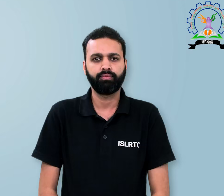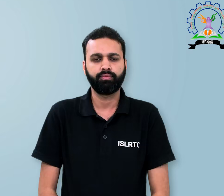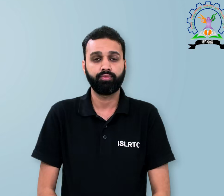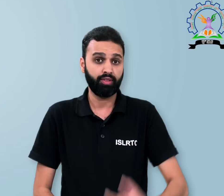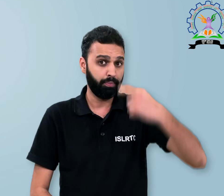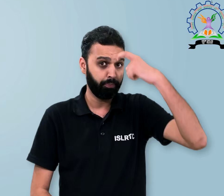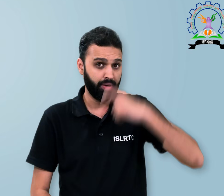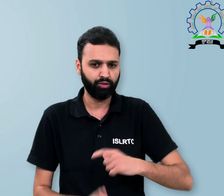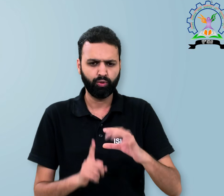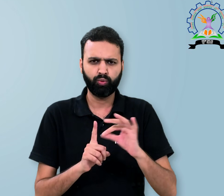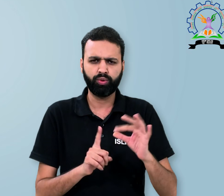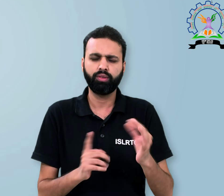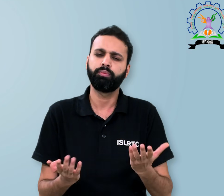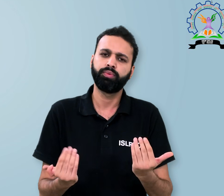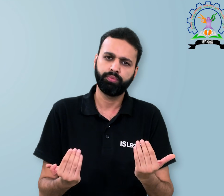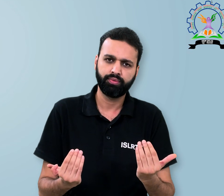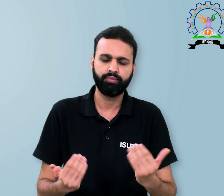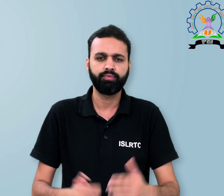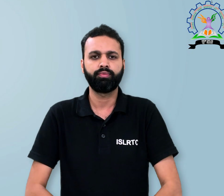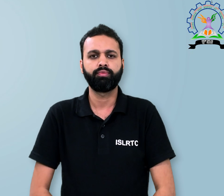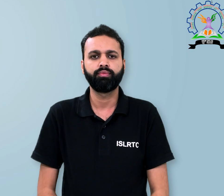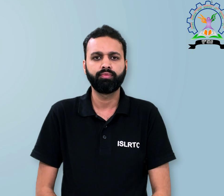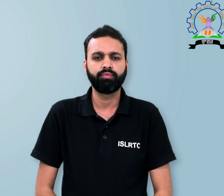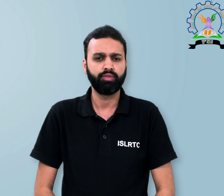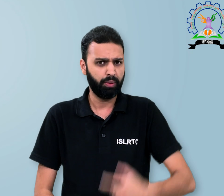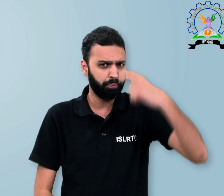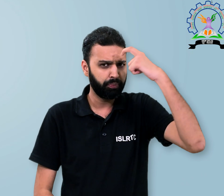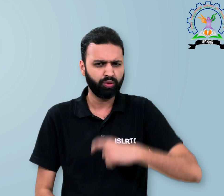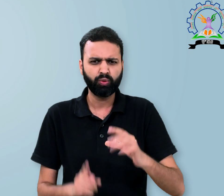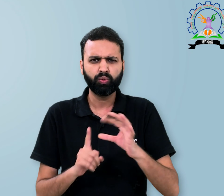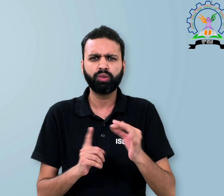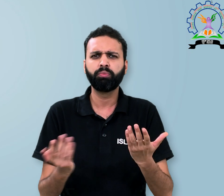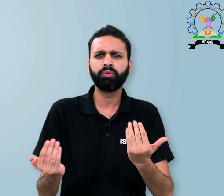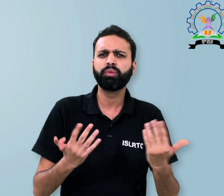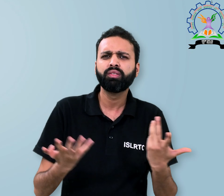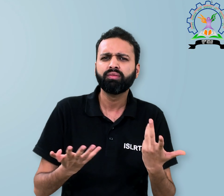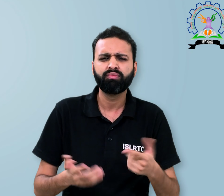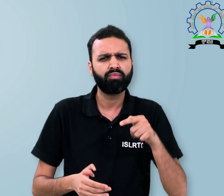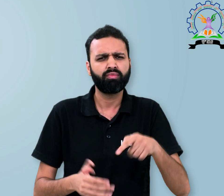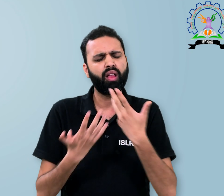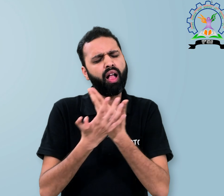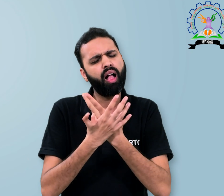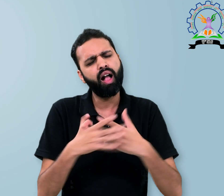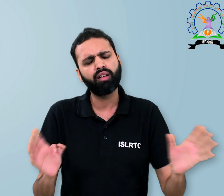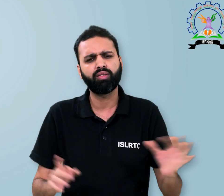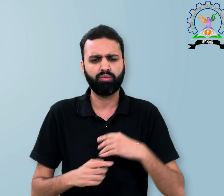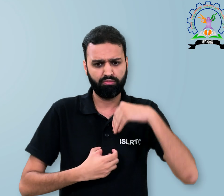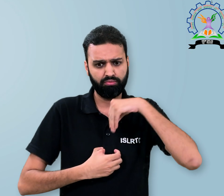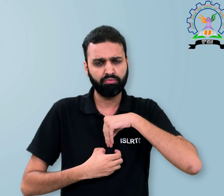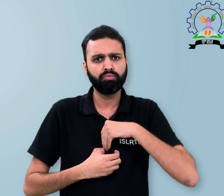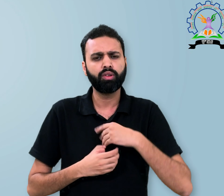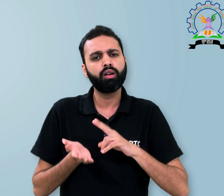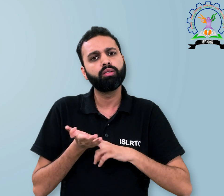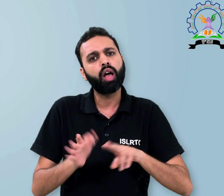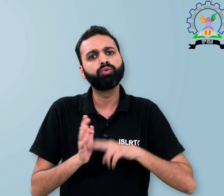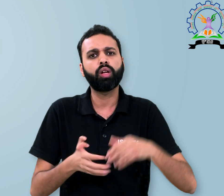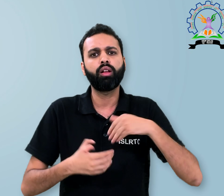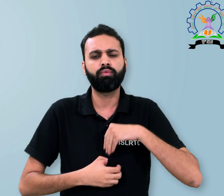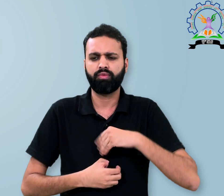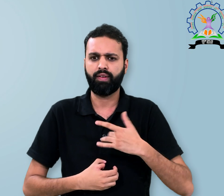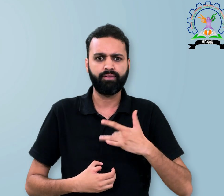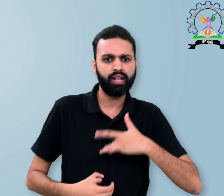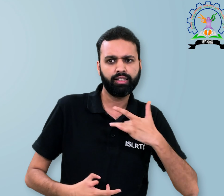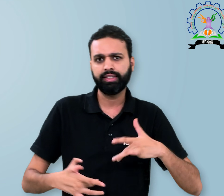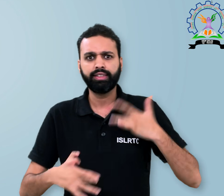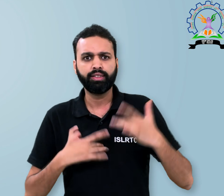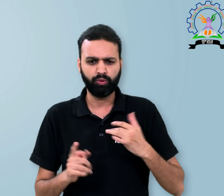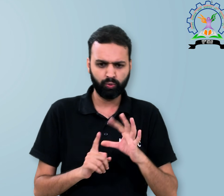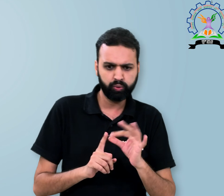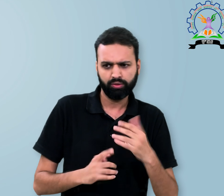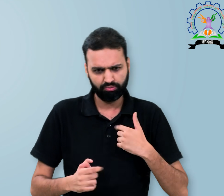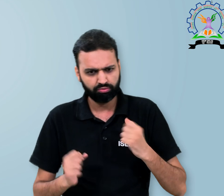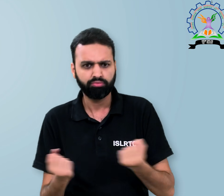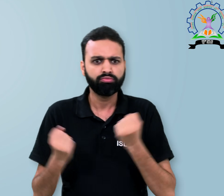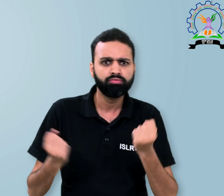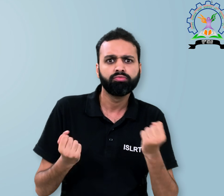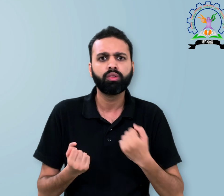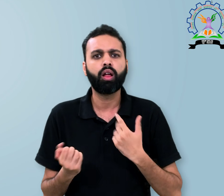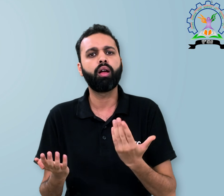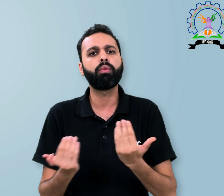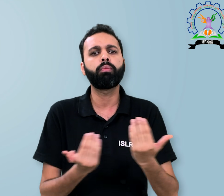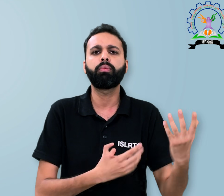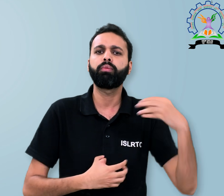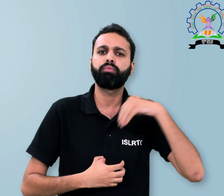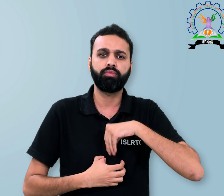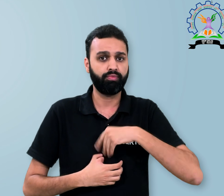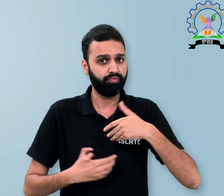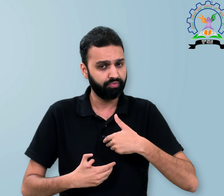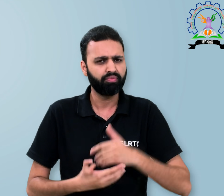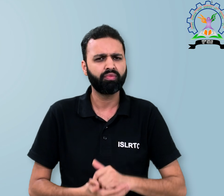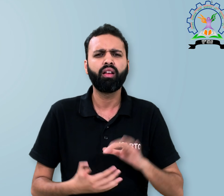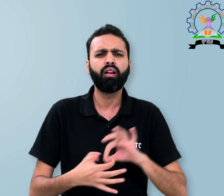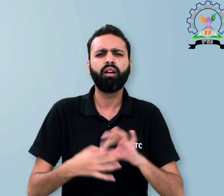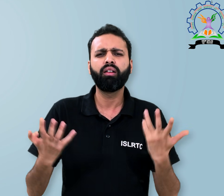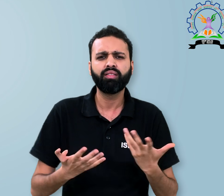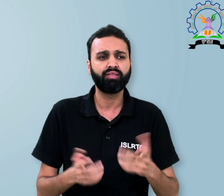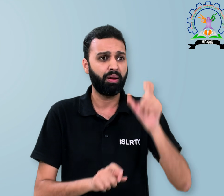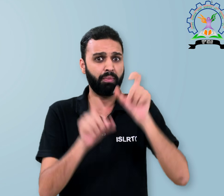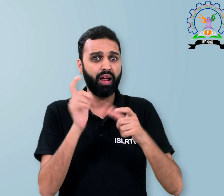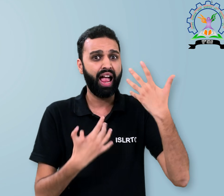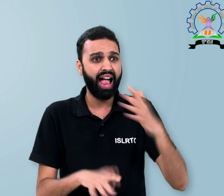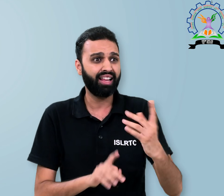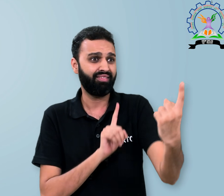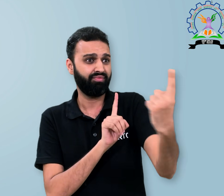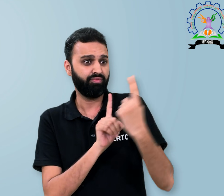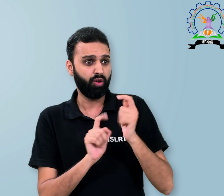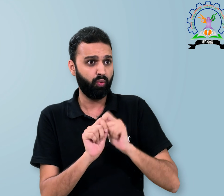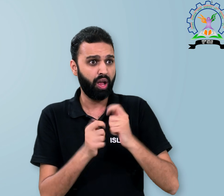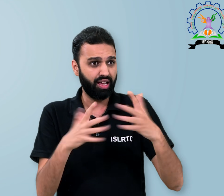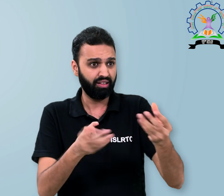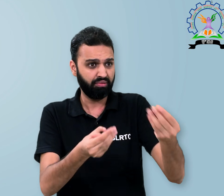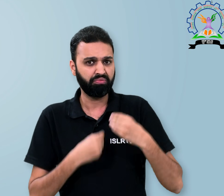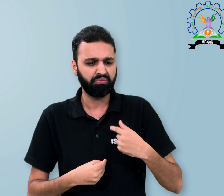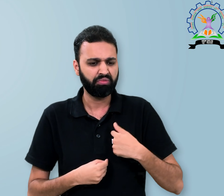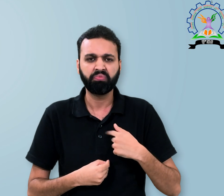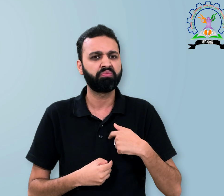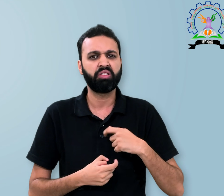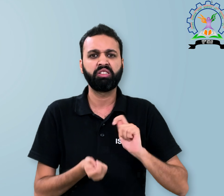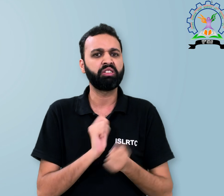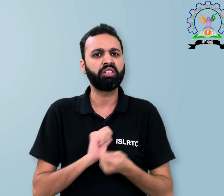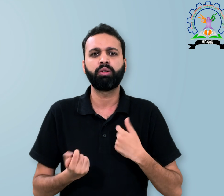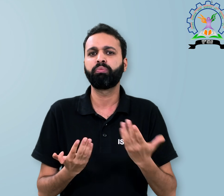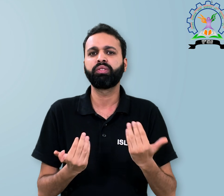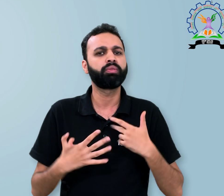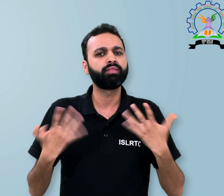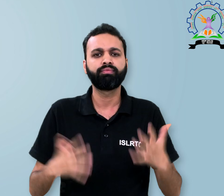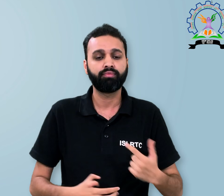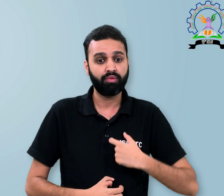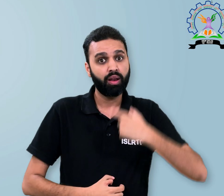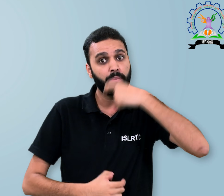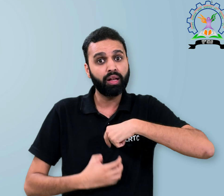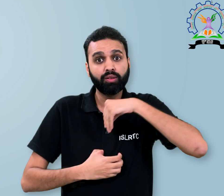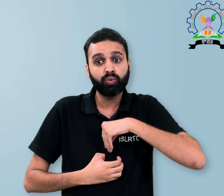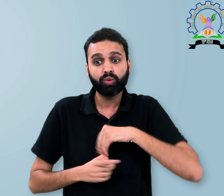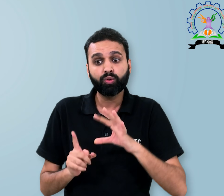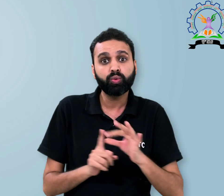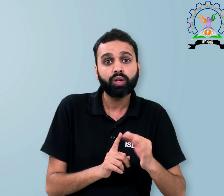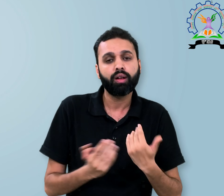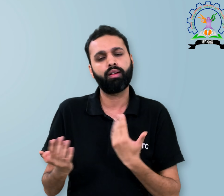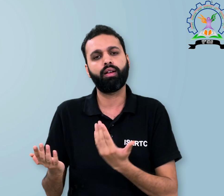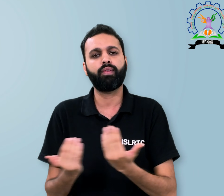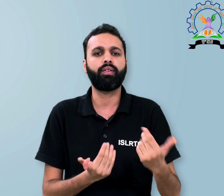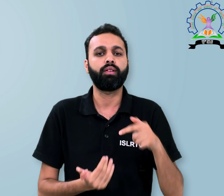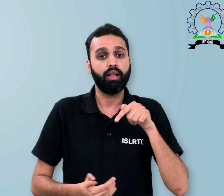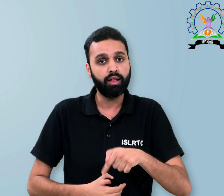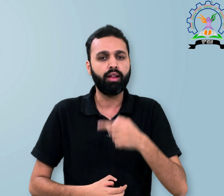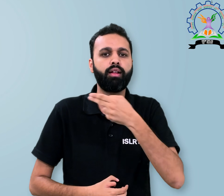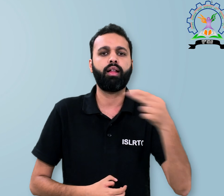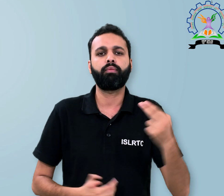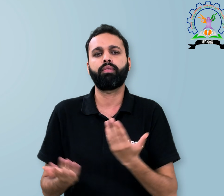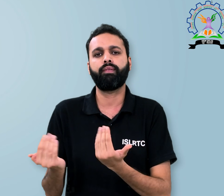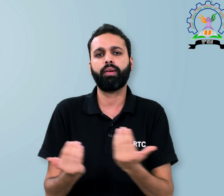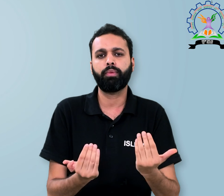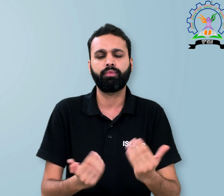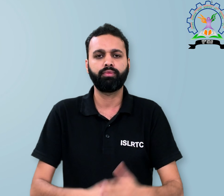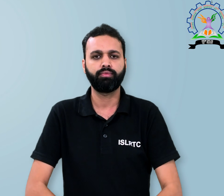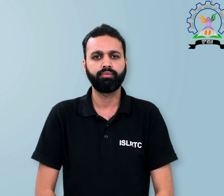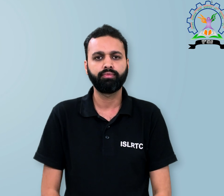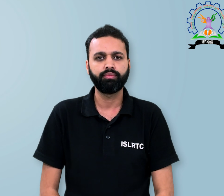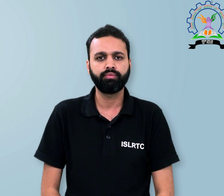Abilities Abilities are natural or innate talent or the potential of a person to do something. It is in the nature and so cannot change much.